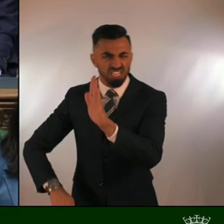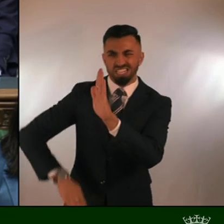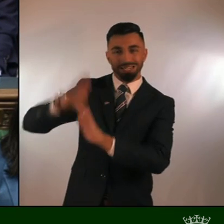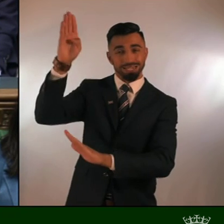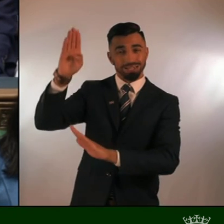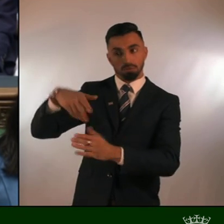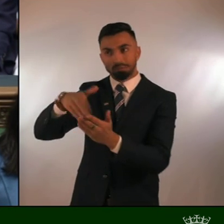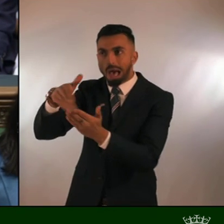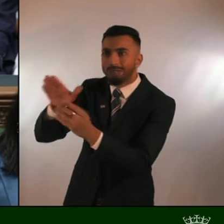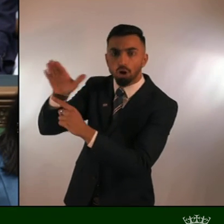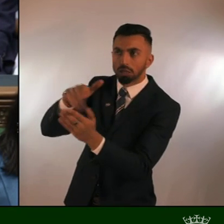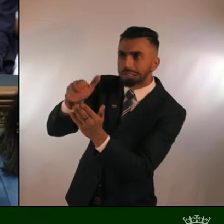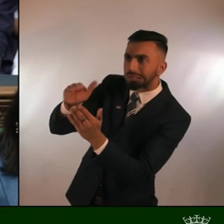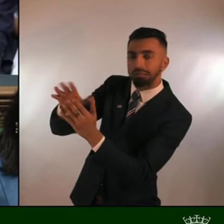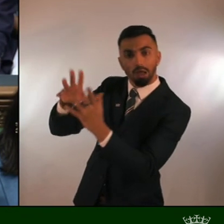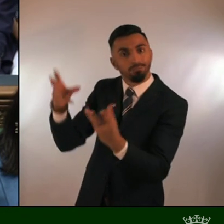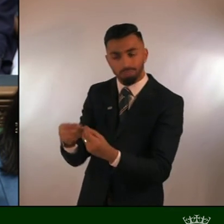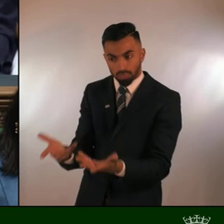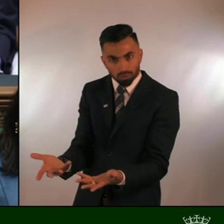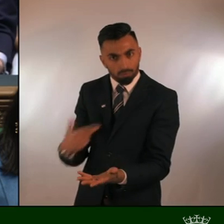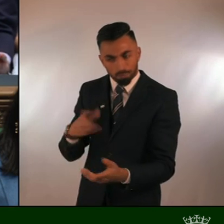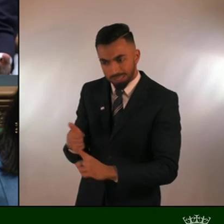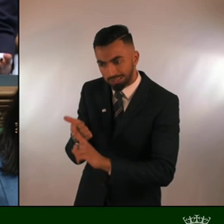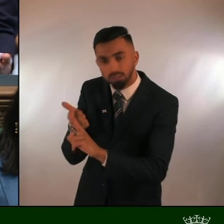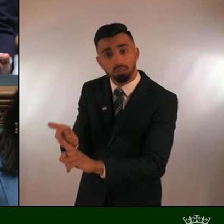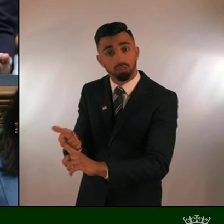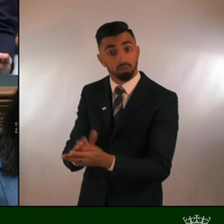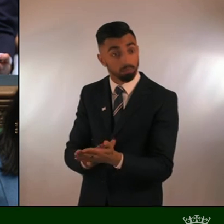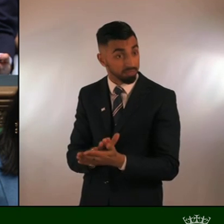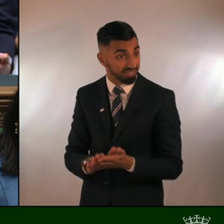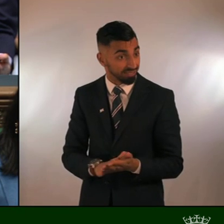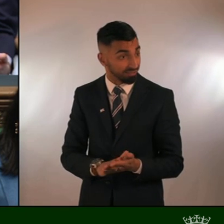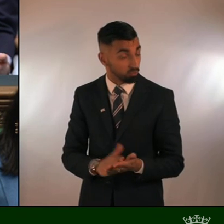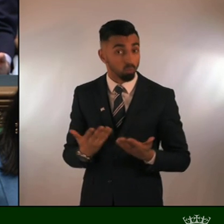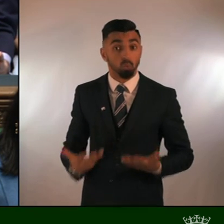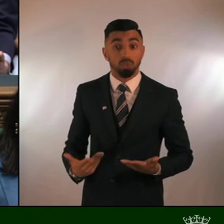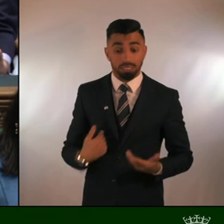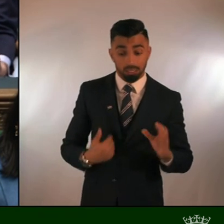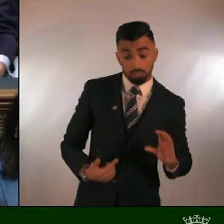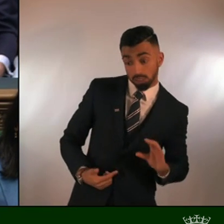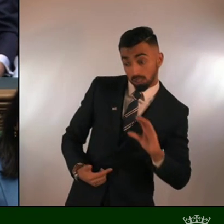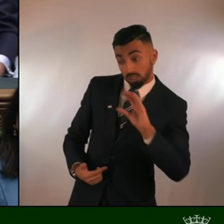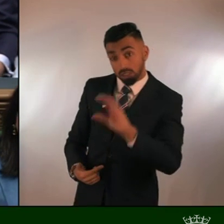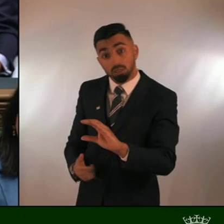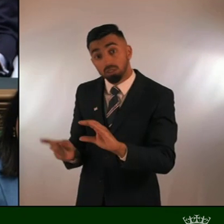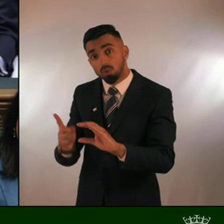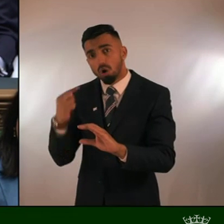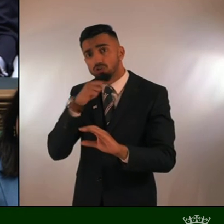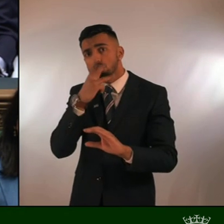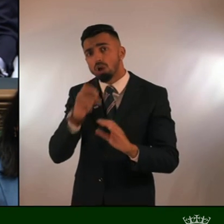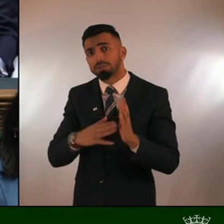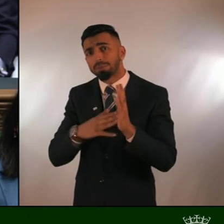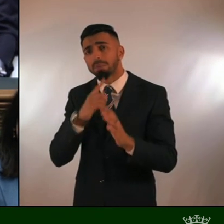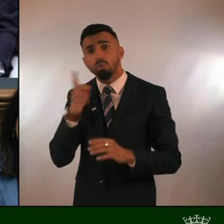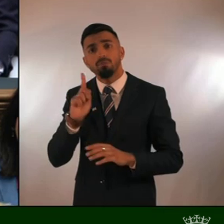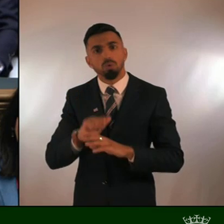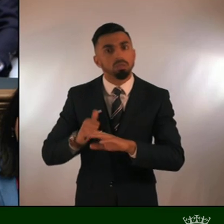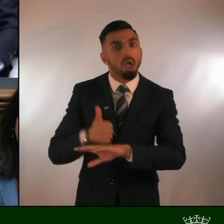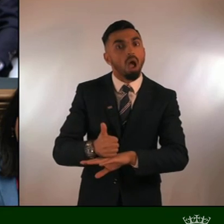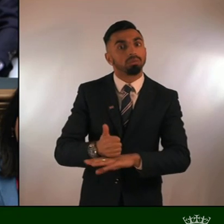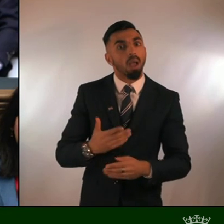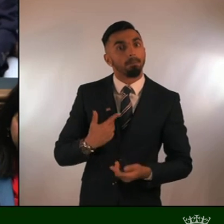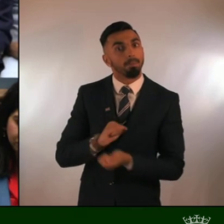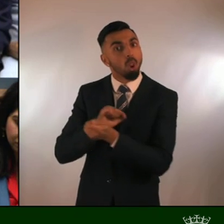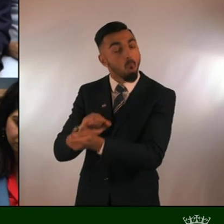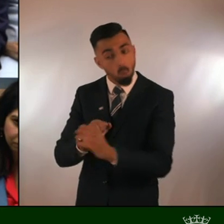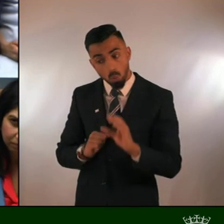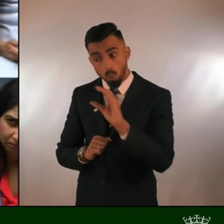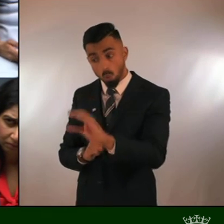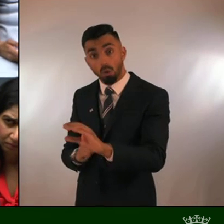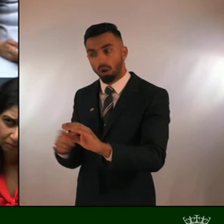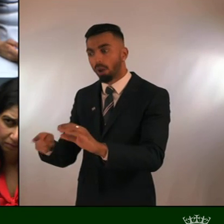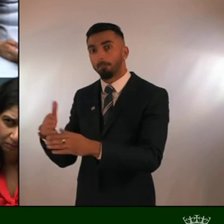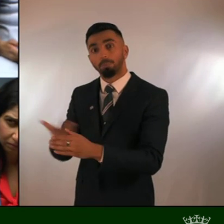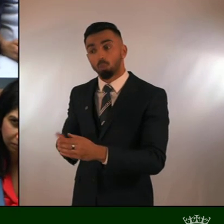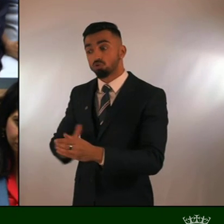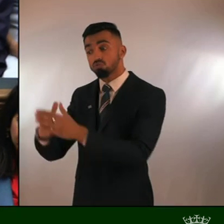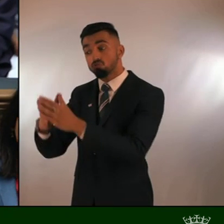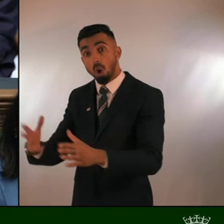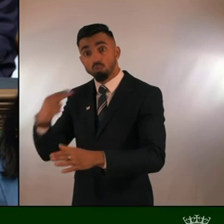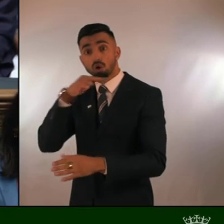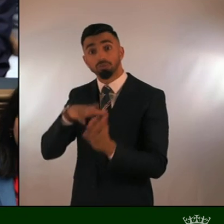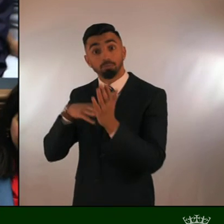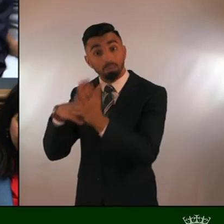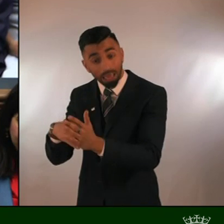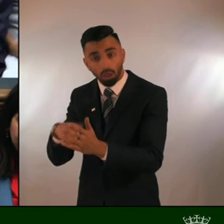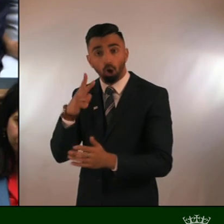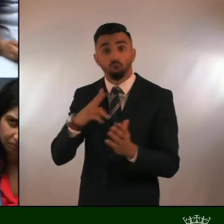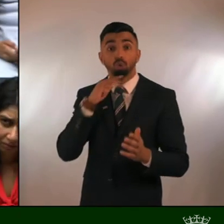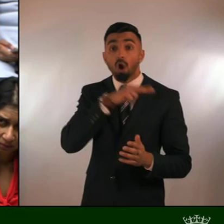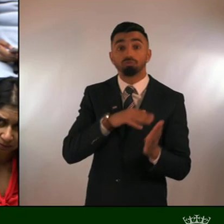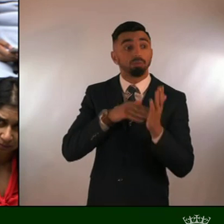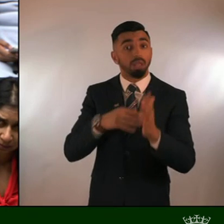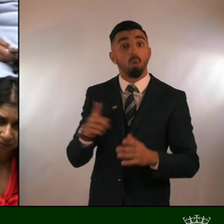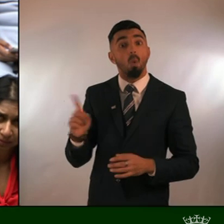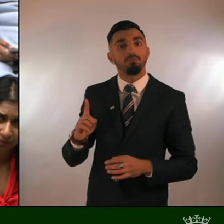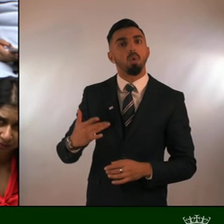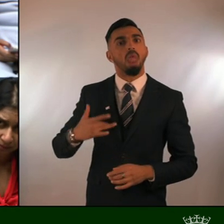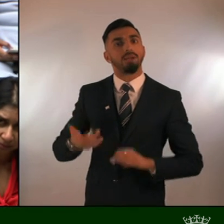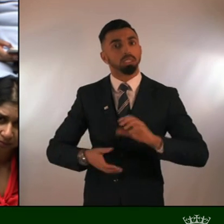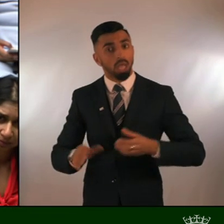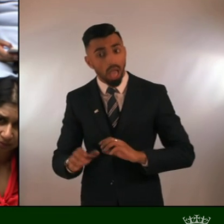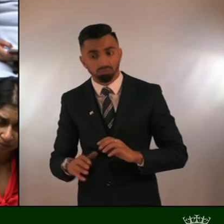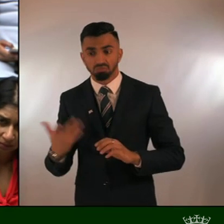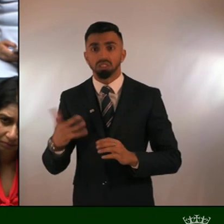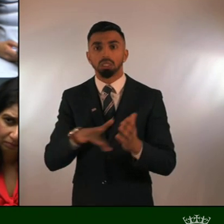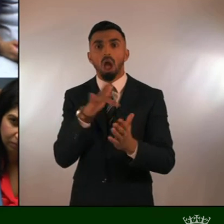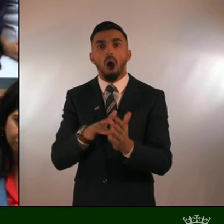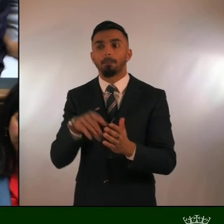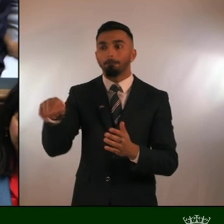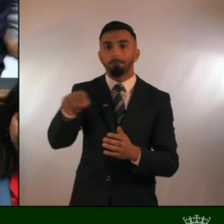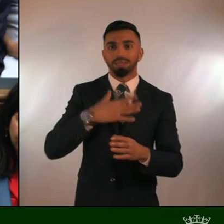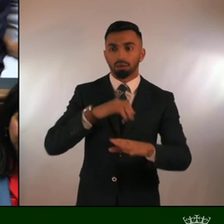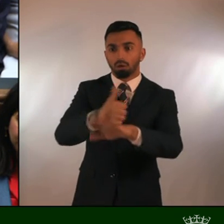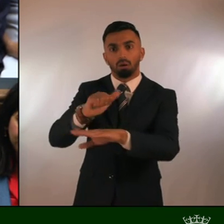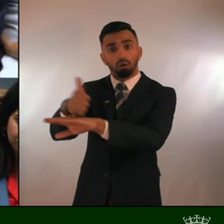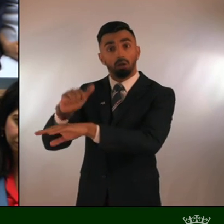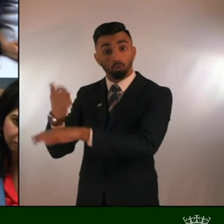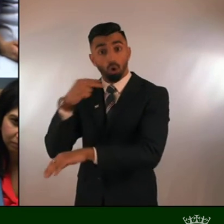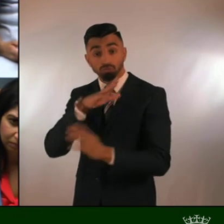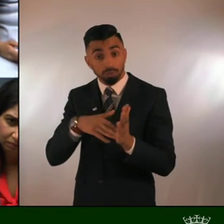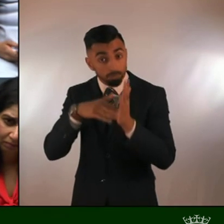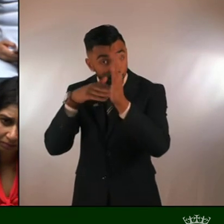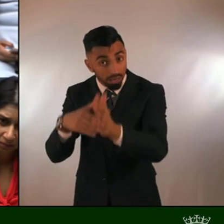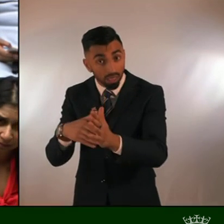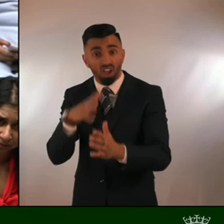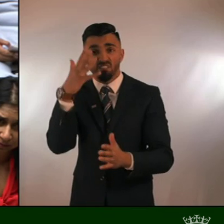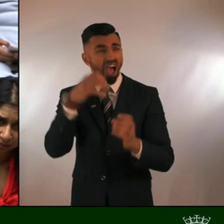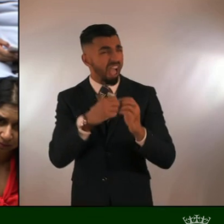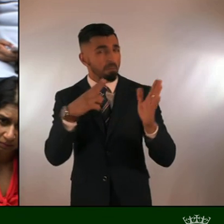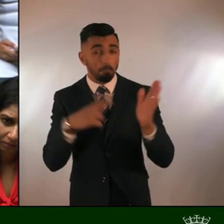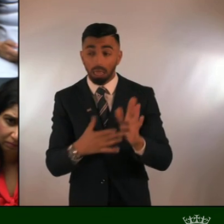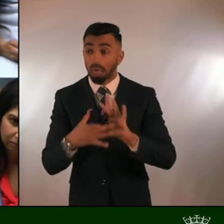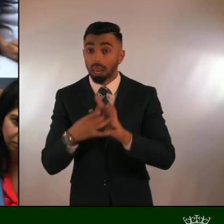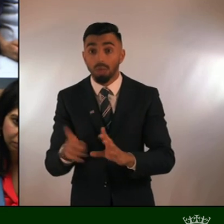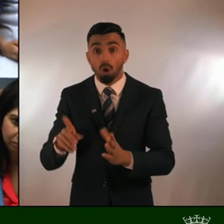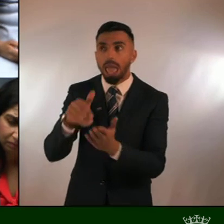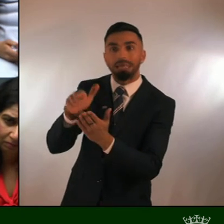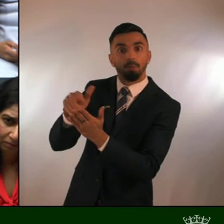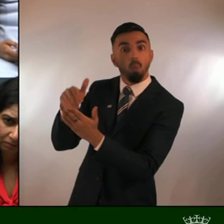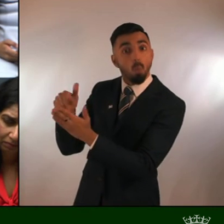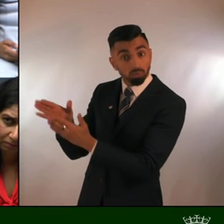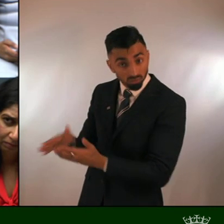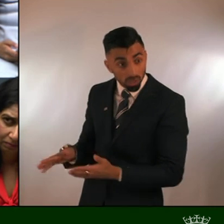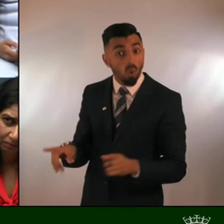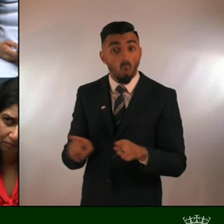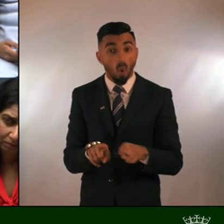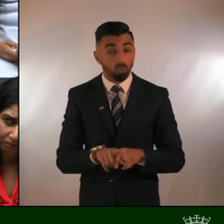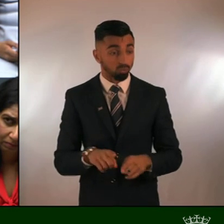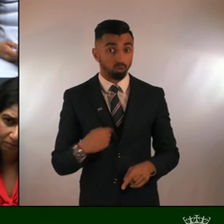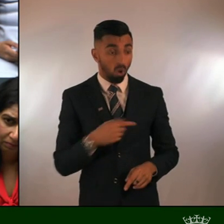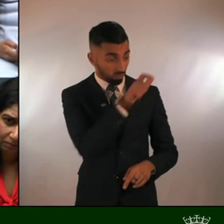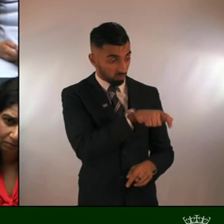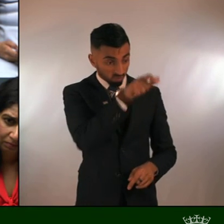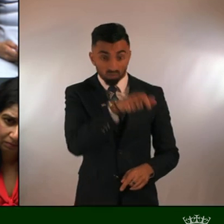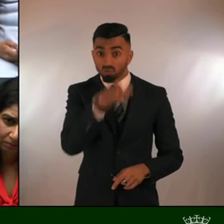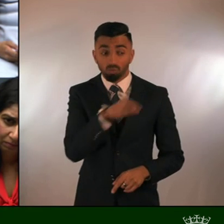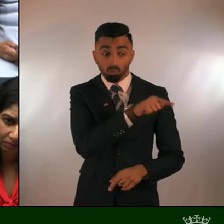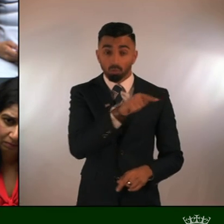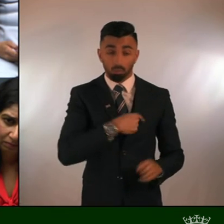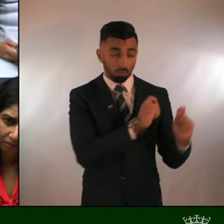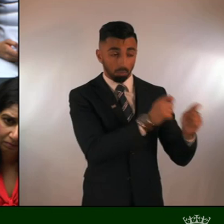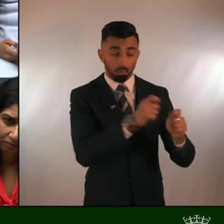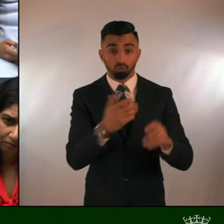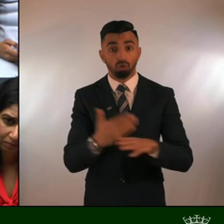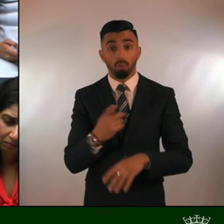Today I provide: £130 million of new funding to extend start-up loans; £200 million for the British Business Bank to invest in scale-ups; another £200 million for life sciences; more money for growth hubs; 21 cities with British Library business support; £5 billion of new export loans for businesses; and dedicated trade envoys representing the north, the midlands, Wales